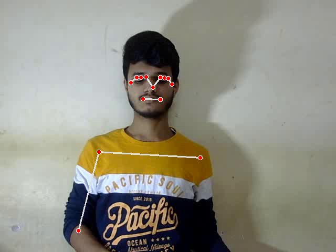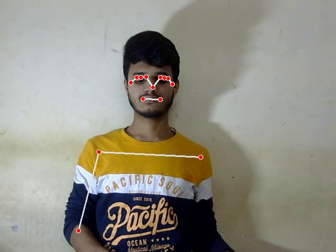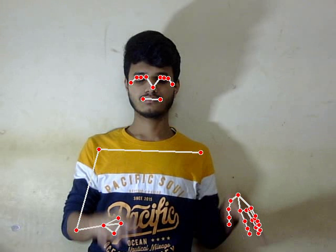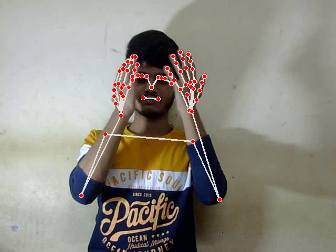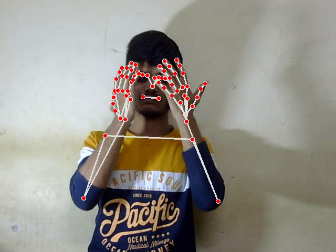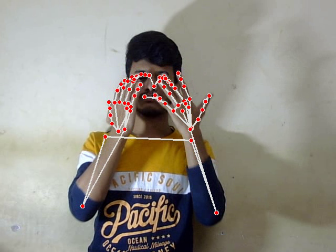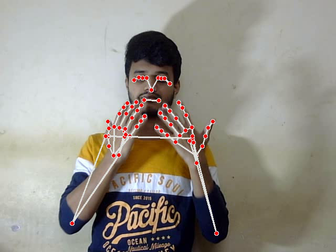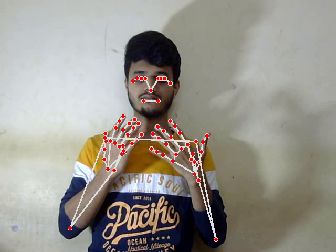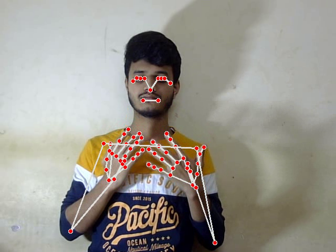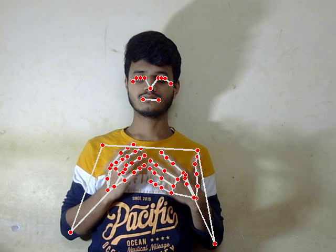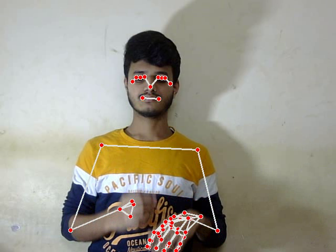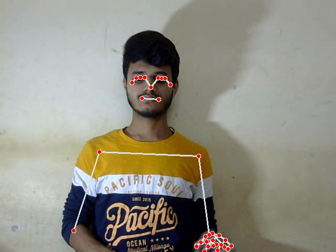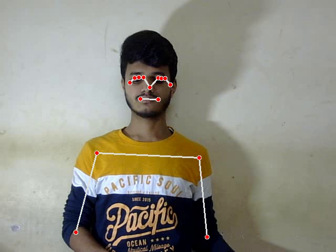sad